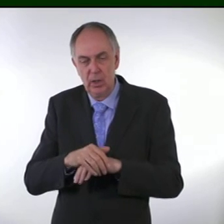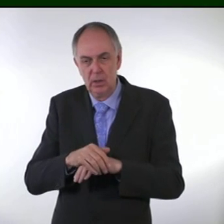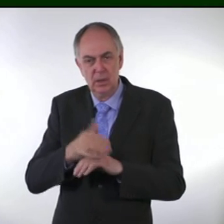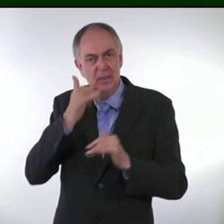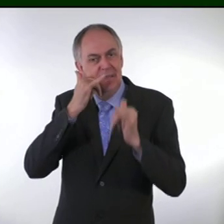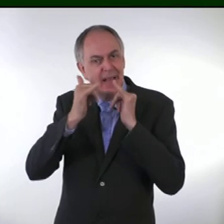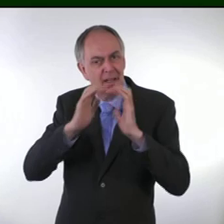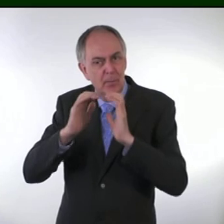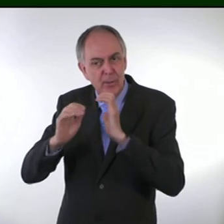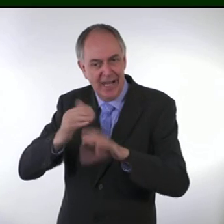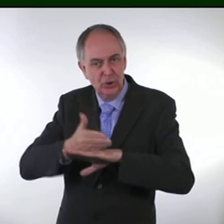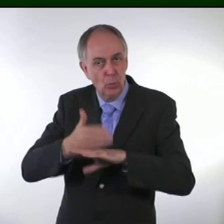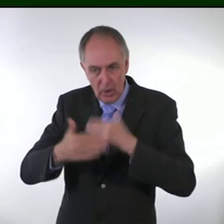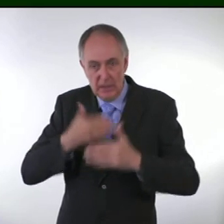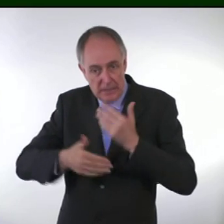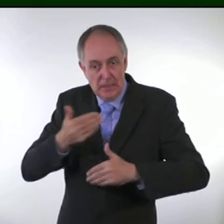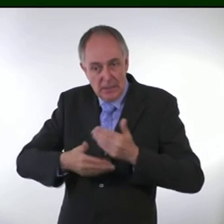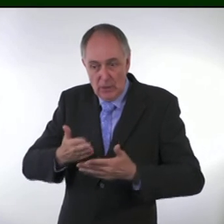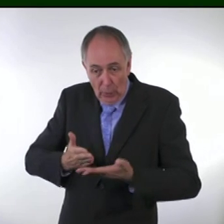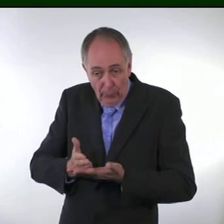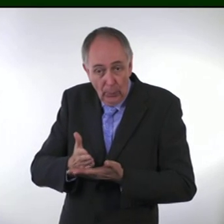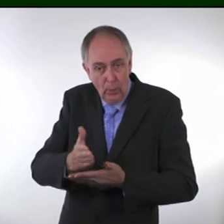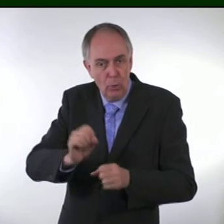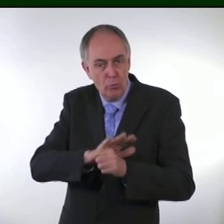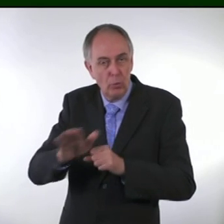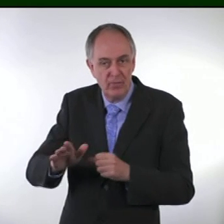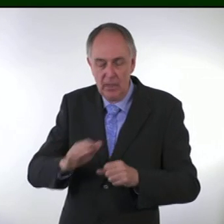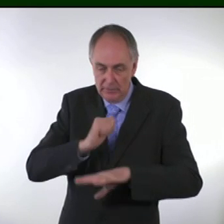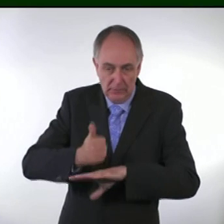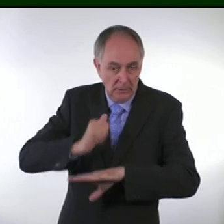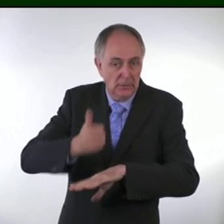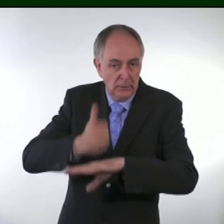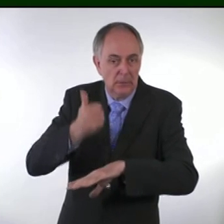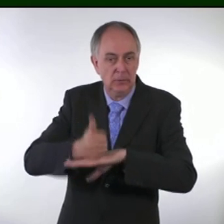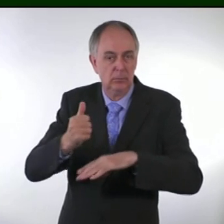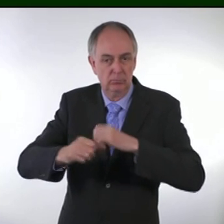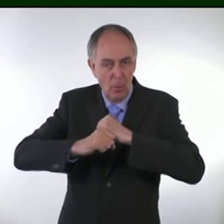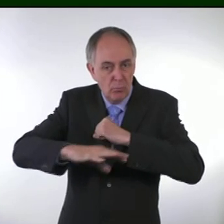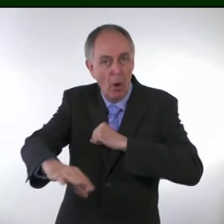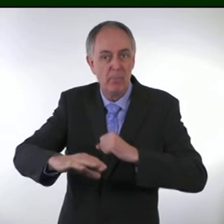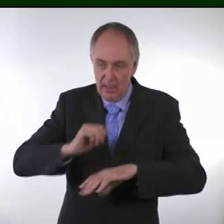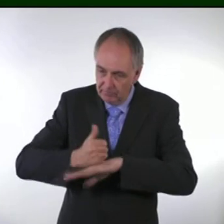Many of them have kept going throughout the pandemic to put in that broadband infrastructure.